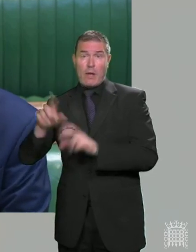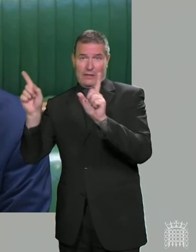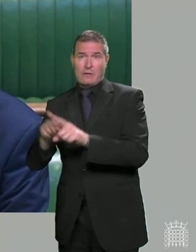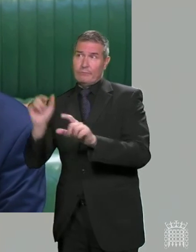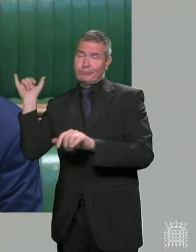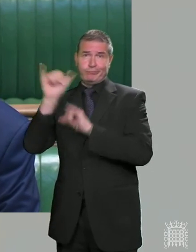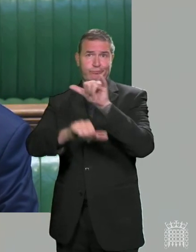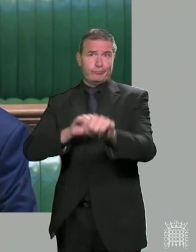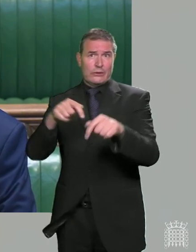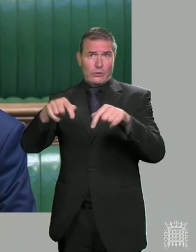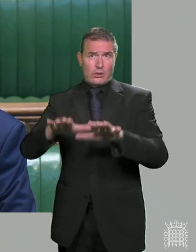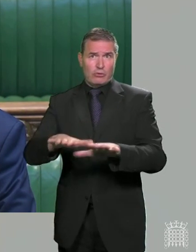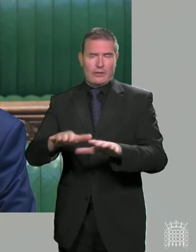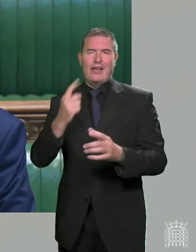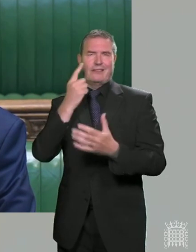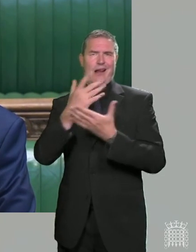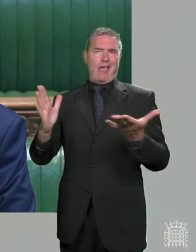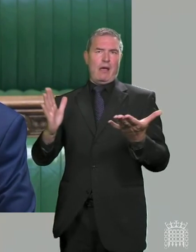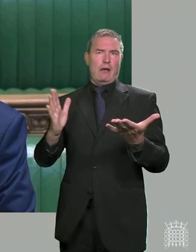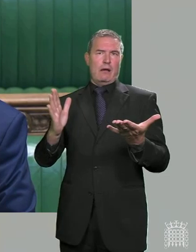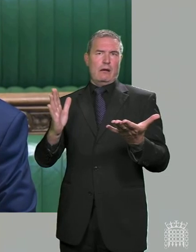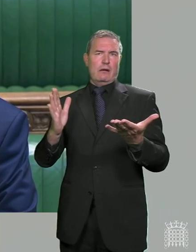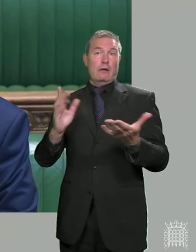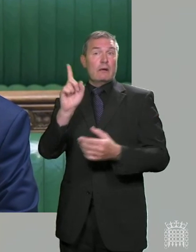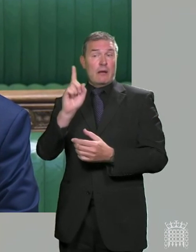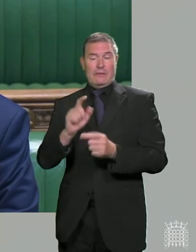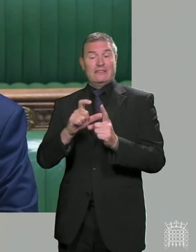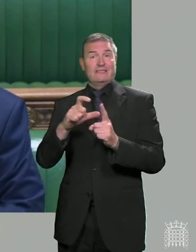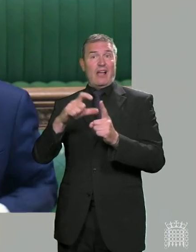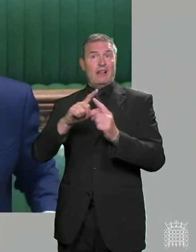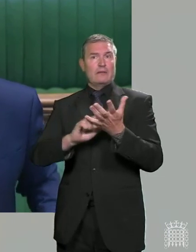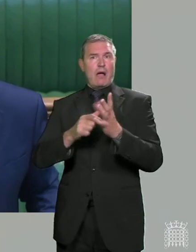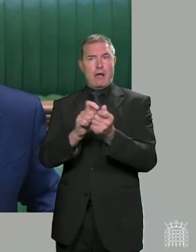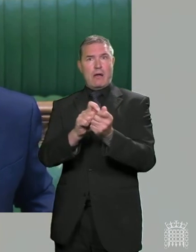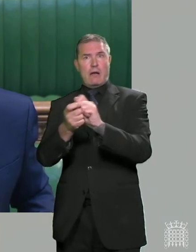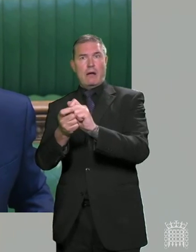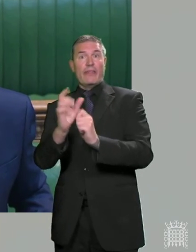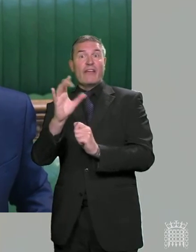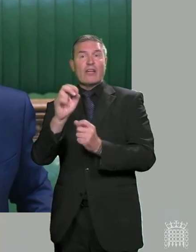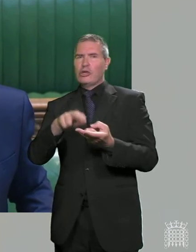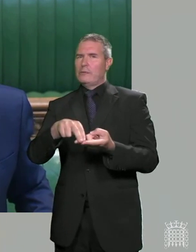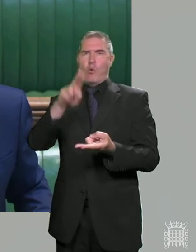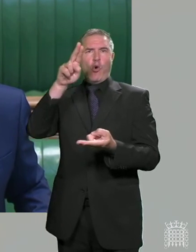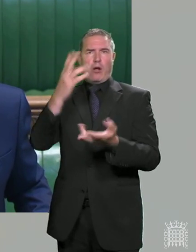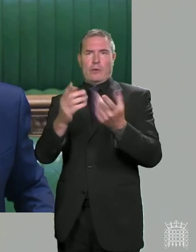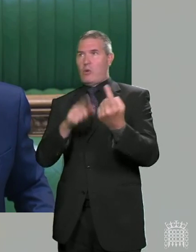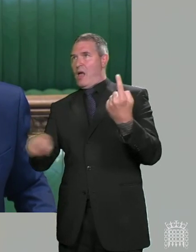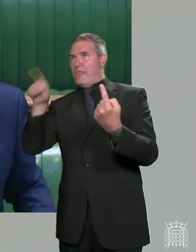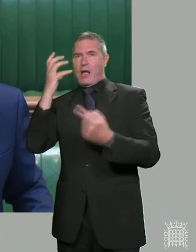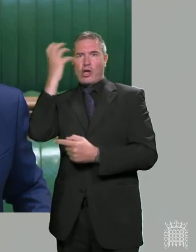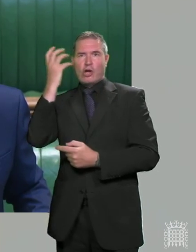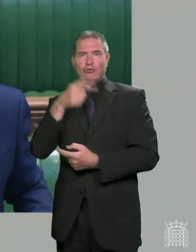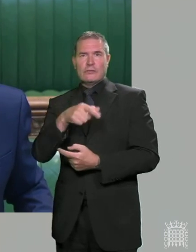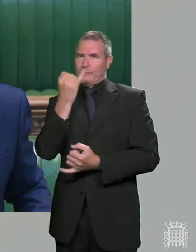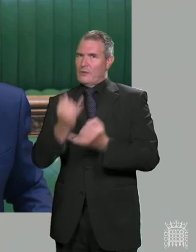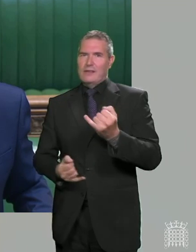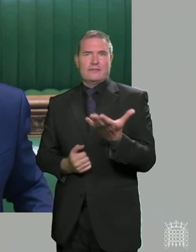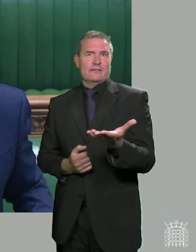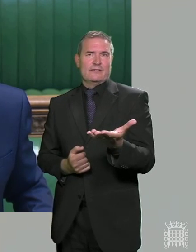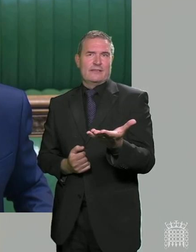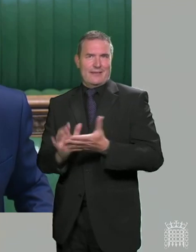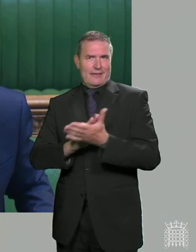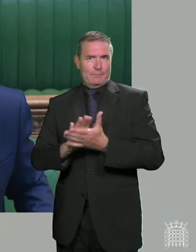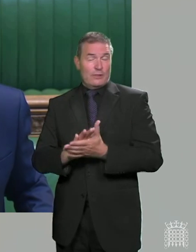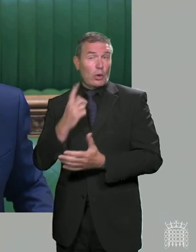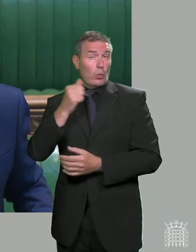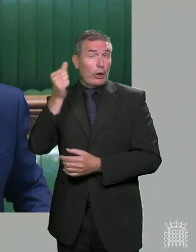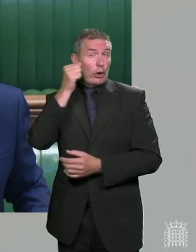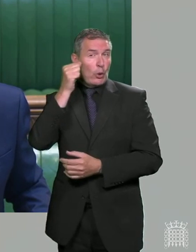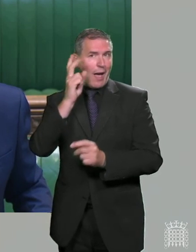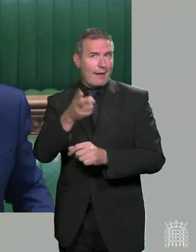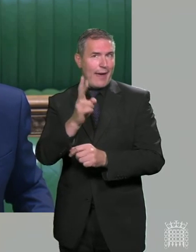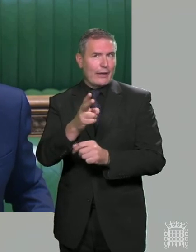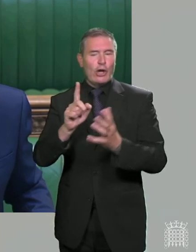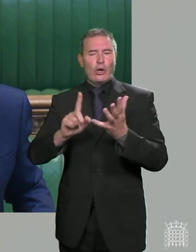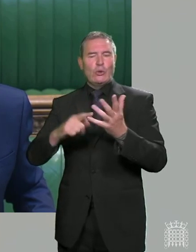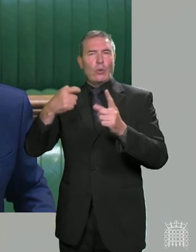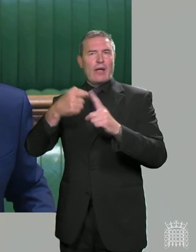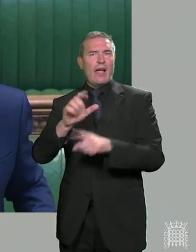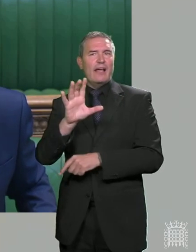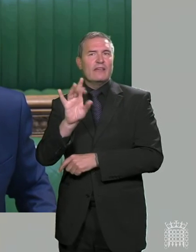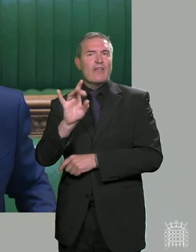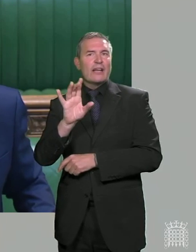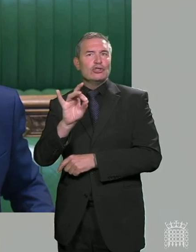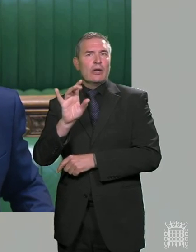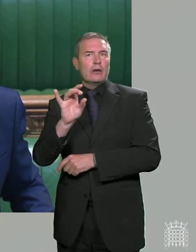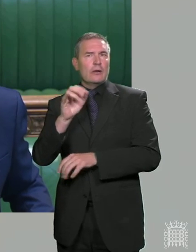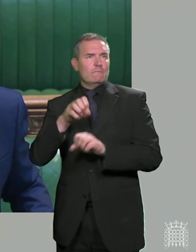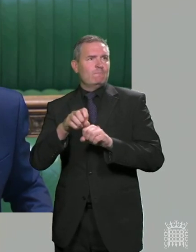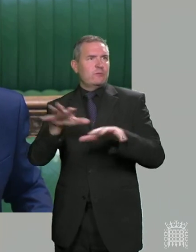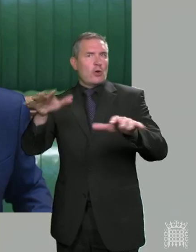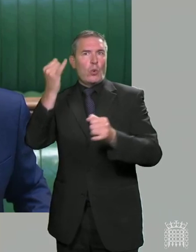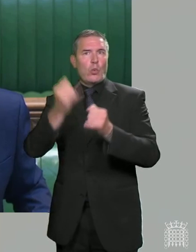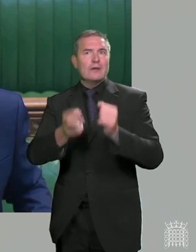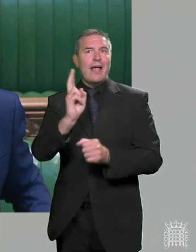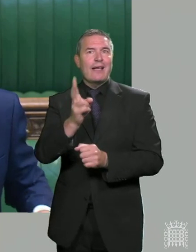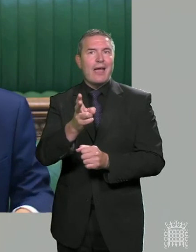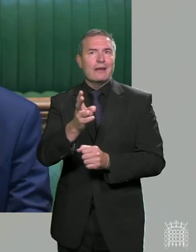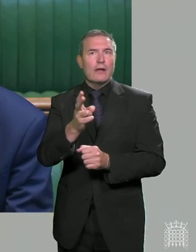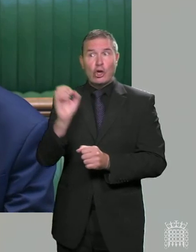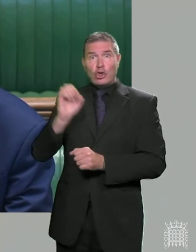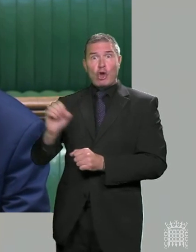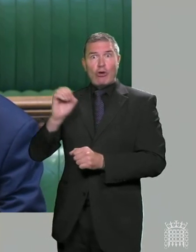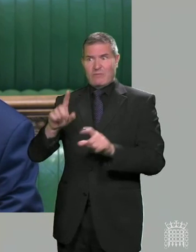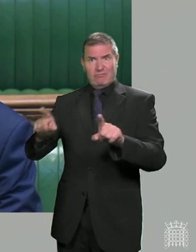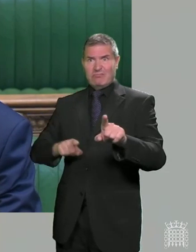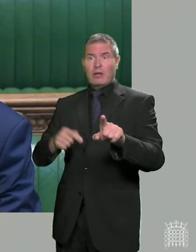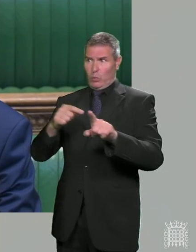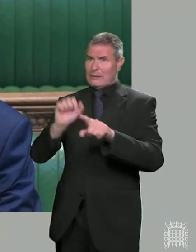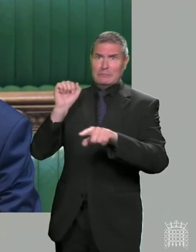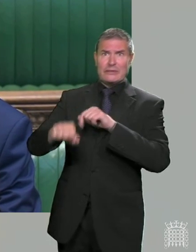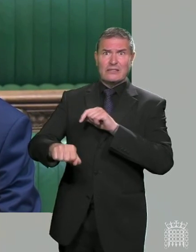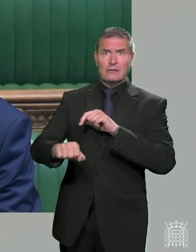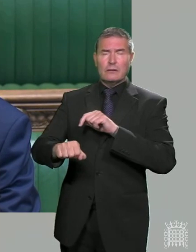The consequences are now clear. The rate of the delta variant is much higher here than in other countries, and we learn today that tragically, once again, the UK has the highest infection rate in Europe: we did not want to top that table again.